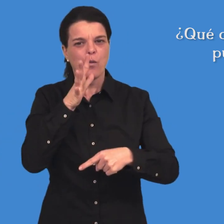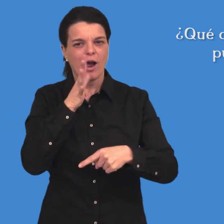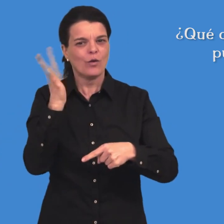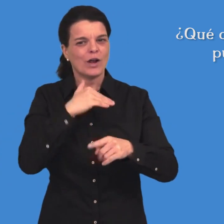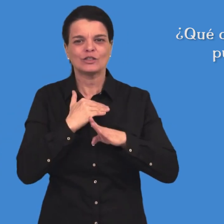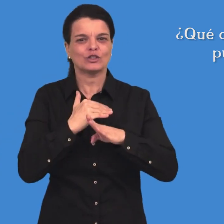haber no